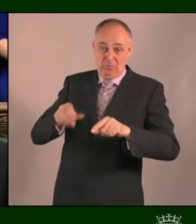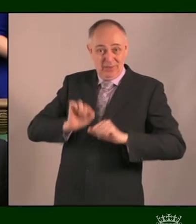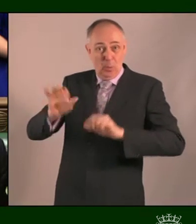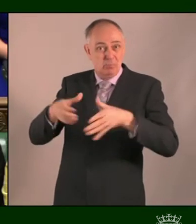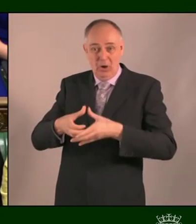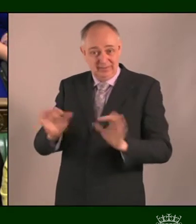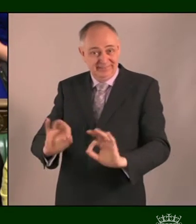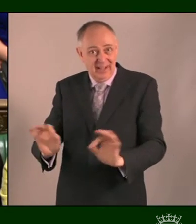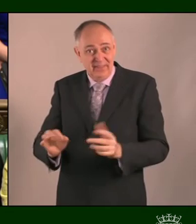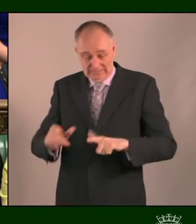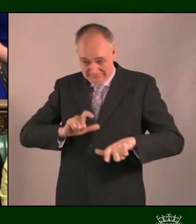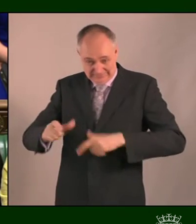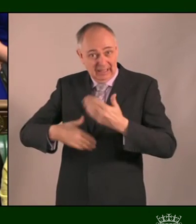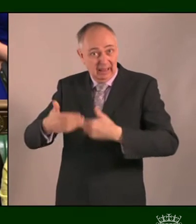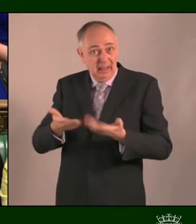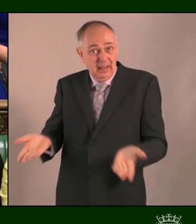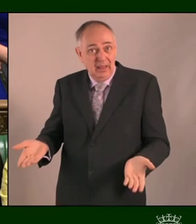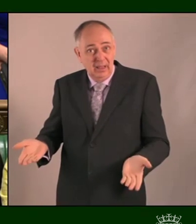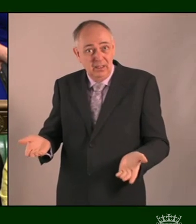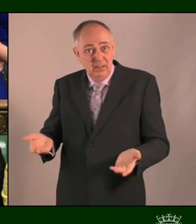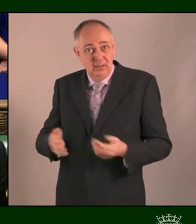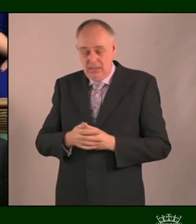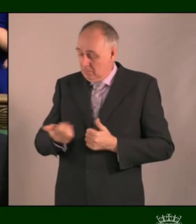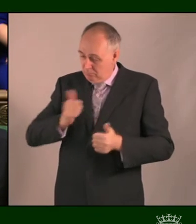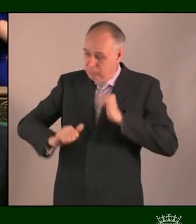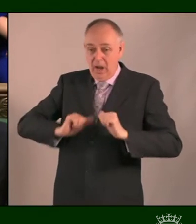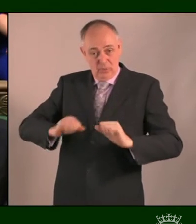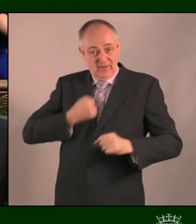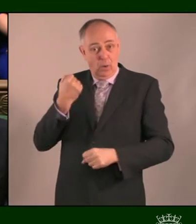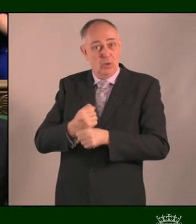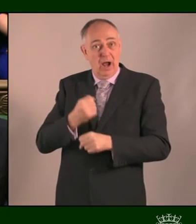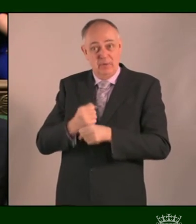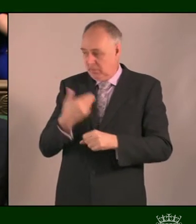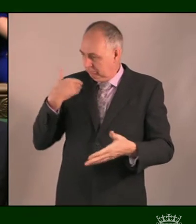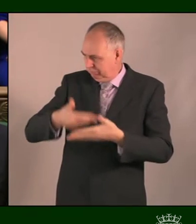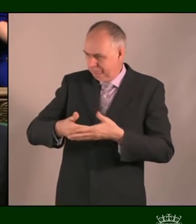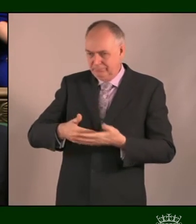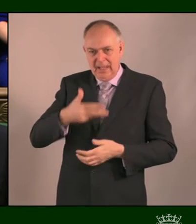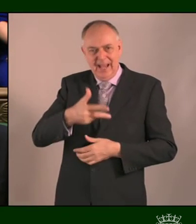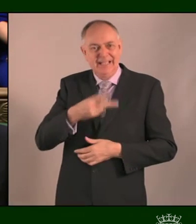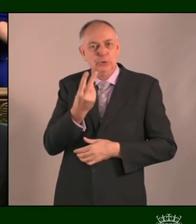I am very proud of the record of this Government, just over the last 82 days.